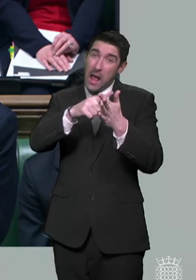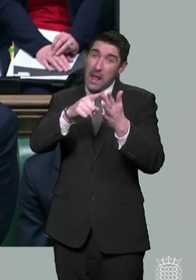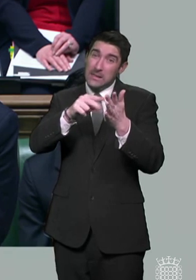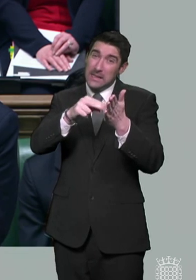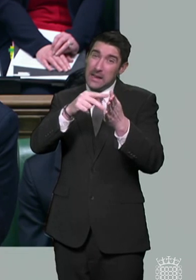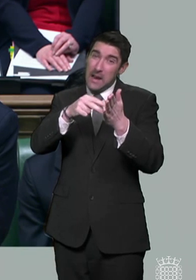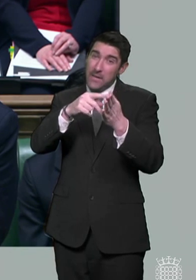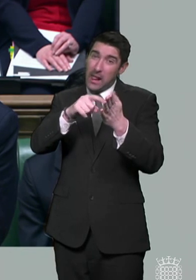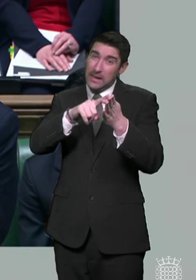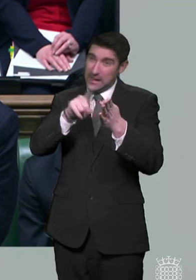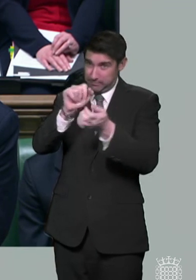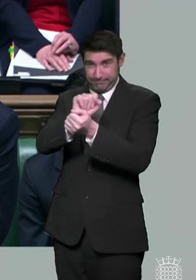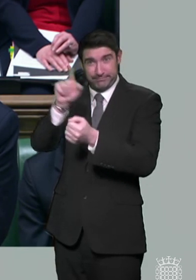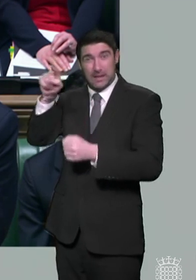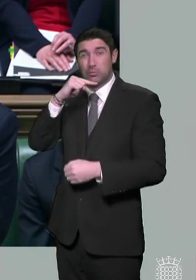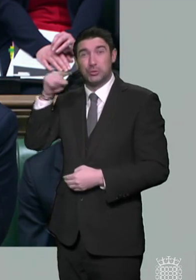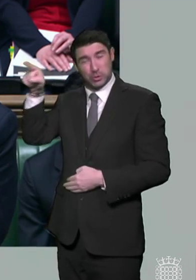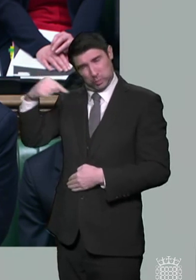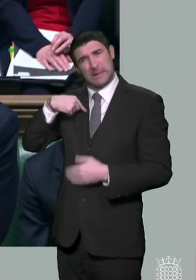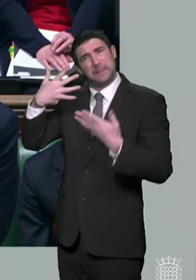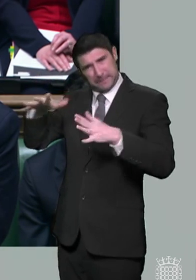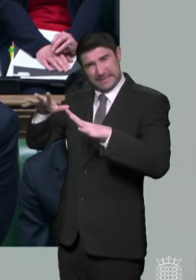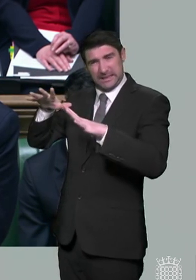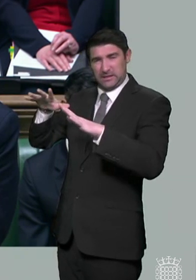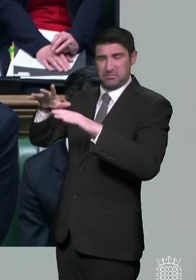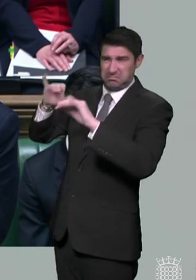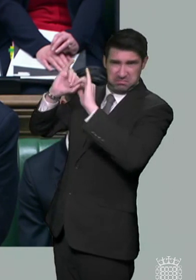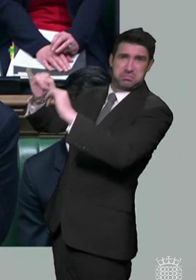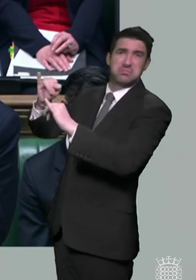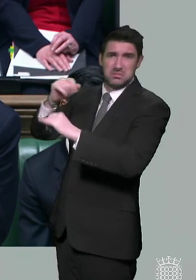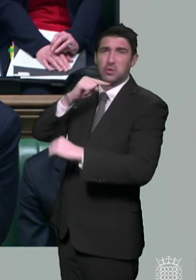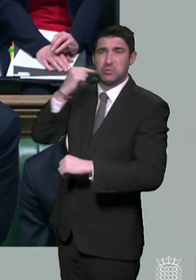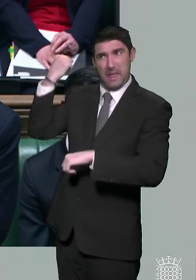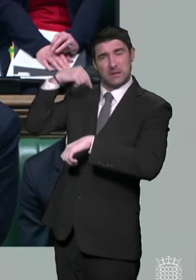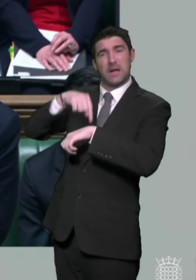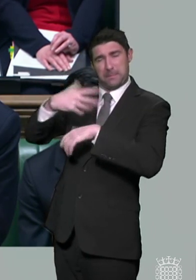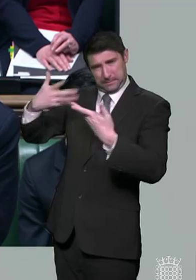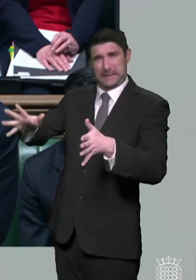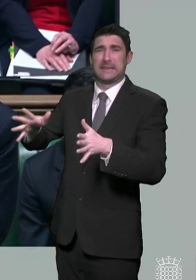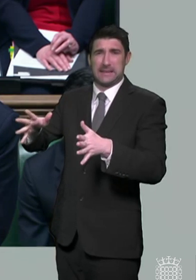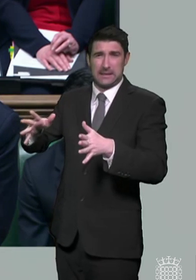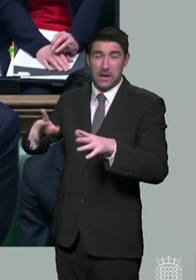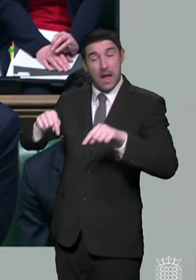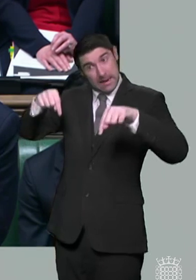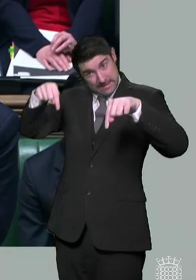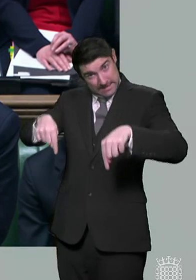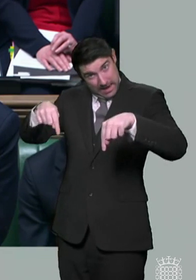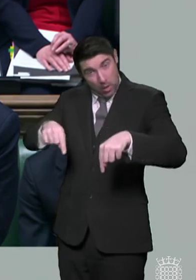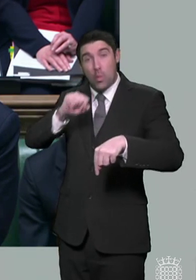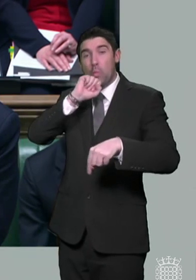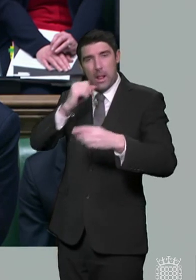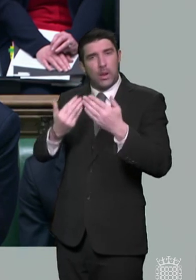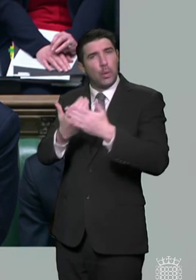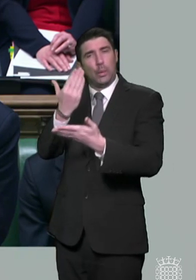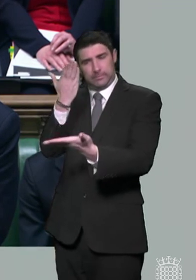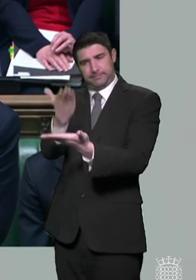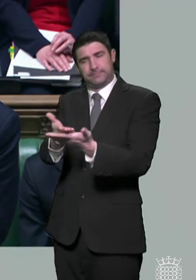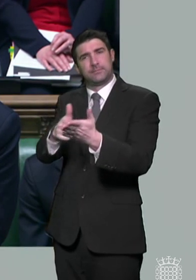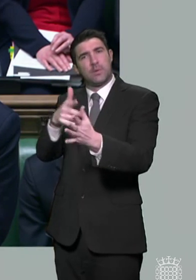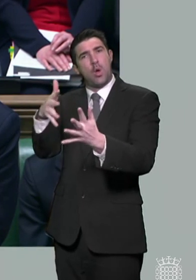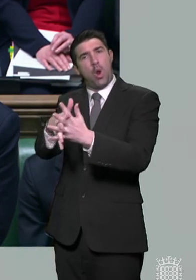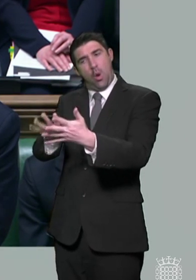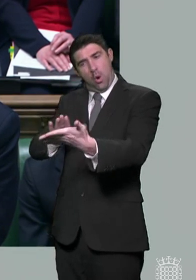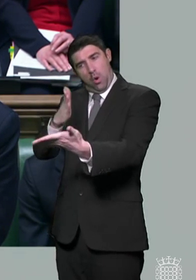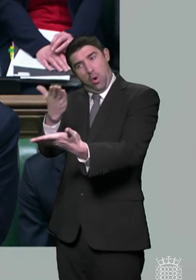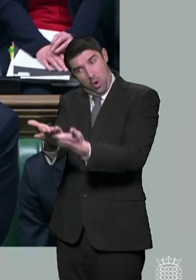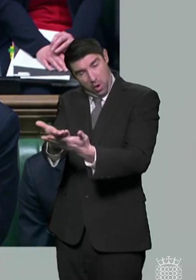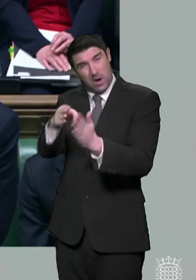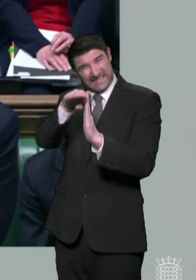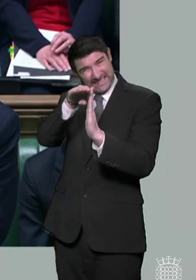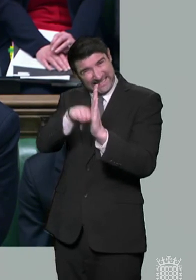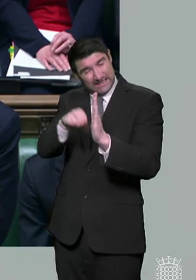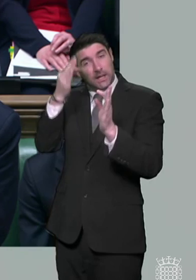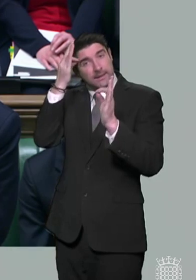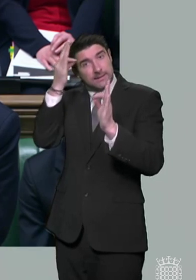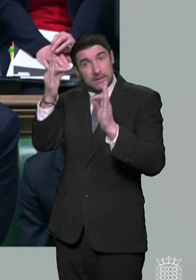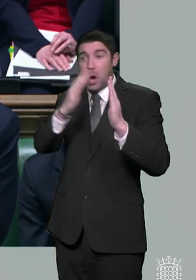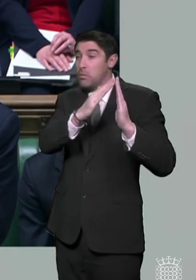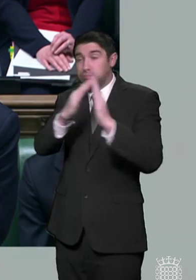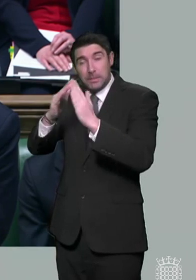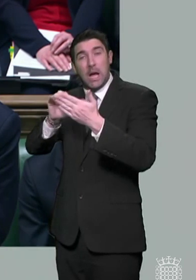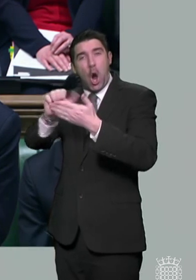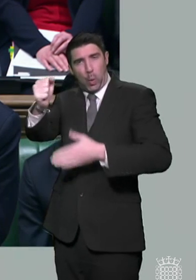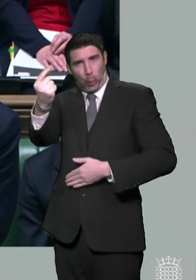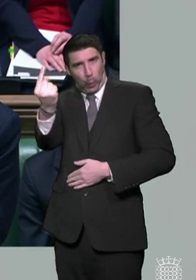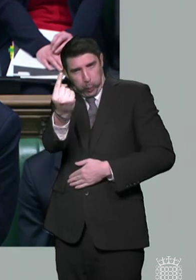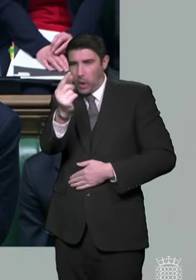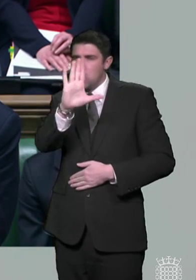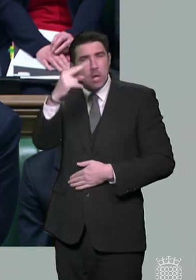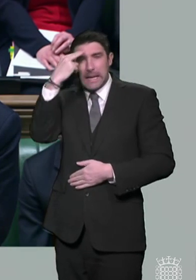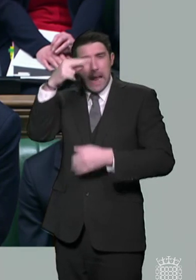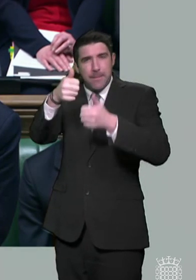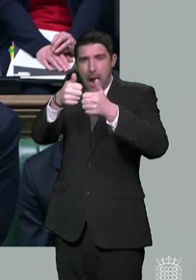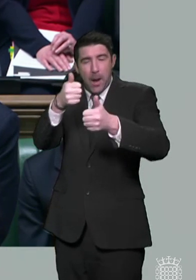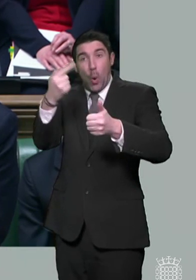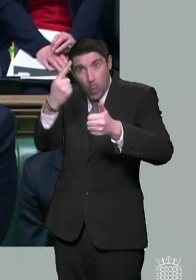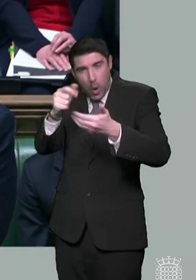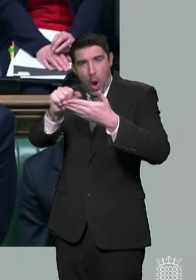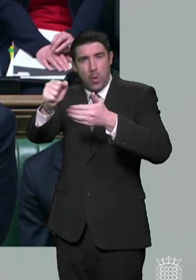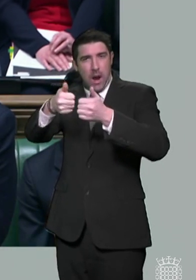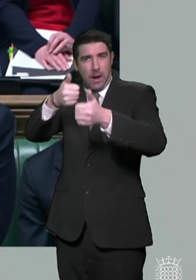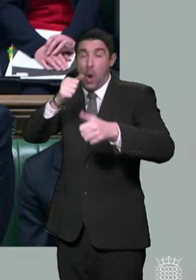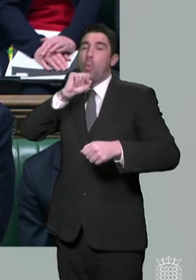But what we are bringing forward now is the exposure of the ownership of properties in London, and across the whole of the UK, in a way that has not been possible before and that I believe will continue to tighten the noose around Putin’s regime.